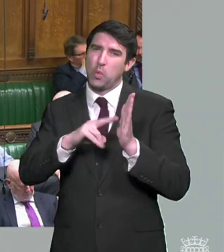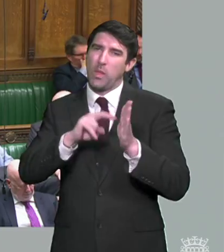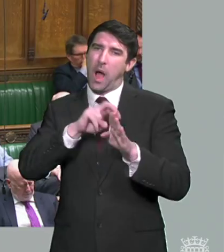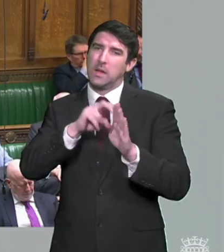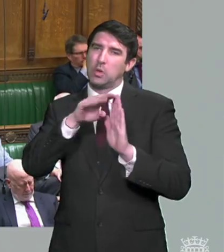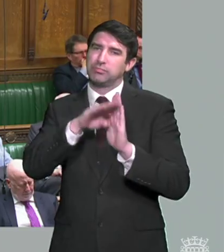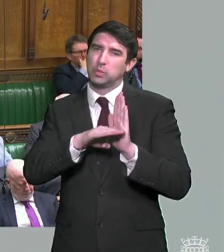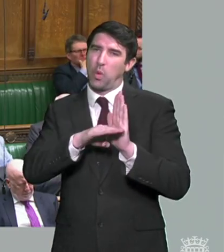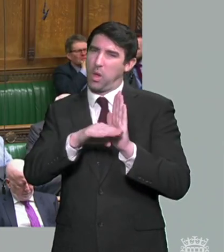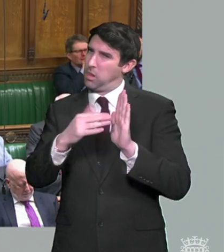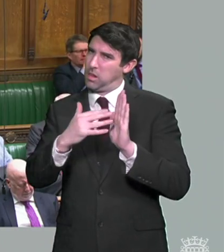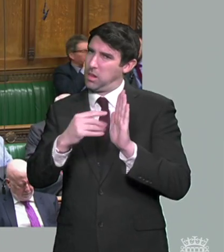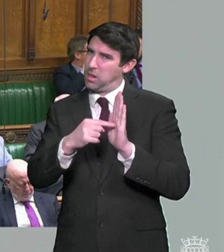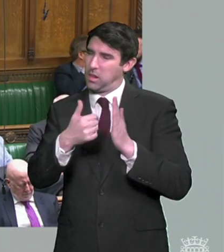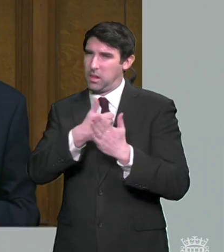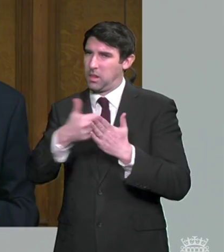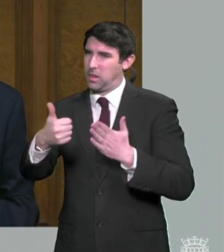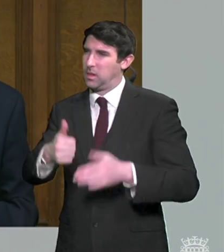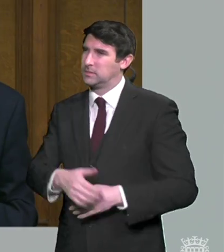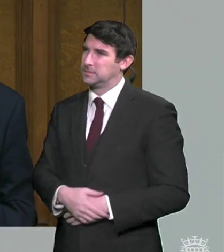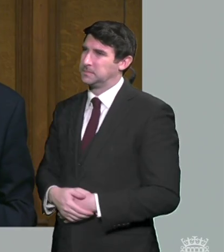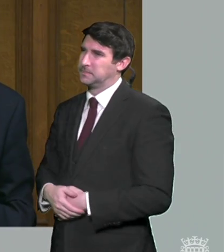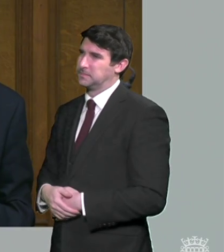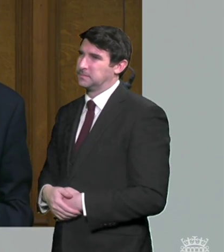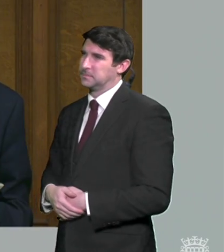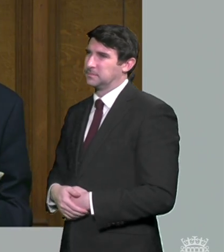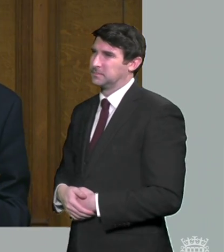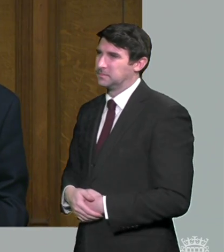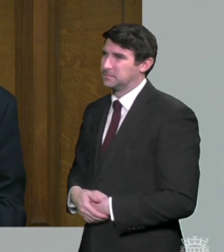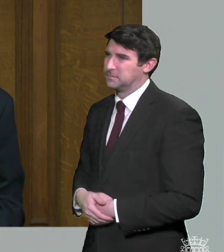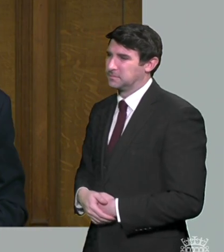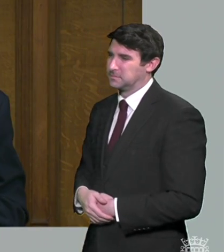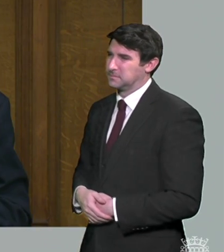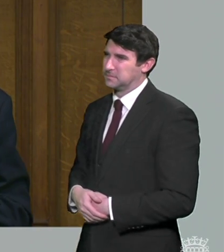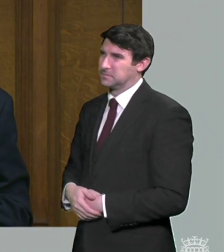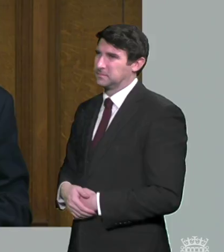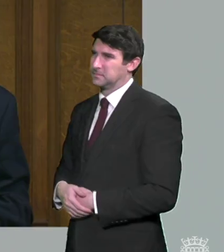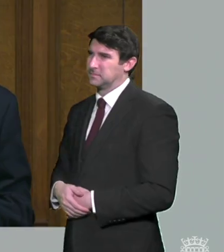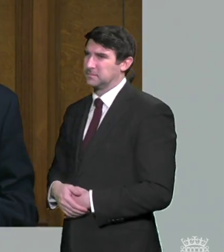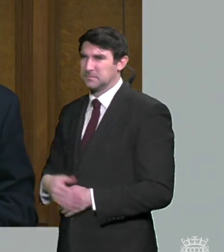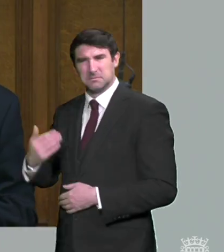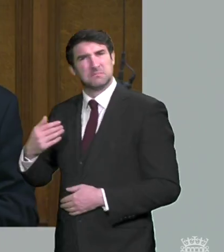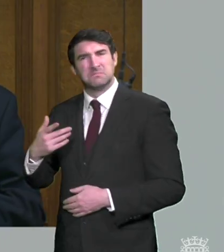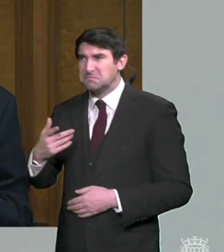It has been widely briefed that the negotiations are finished and the deal is waiting with the Prime Minister.